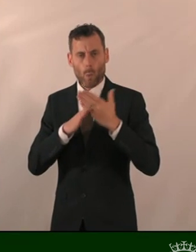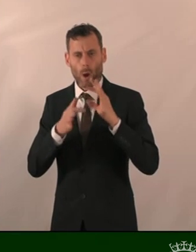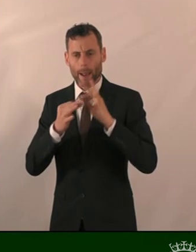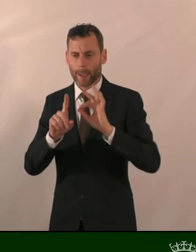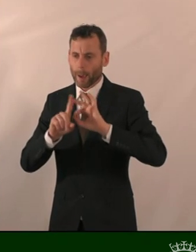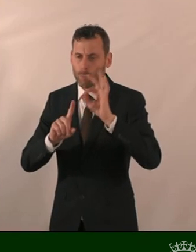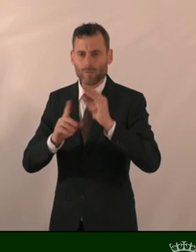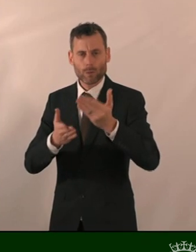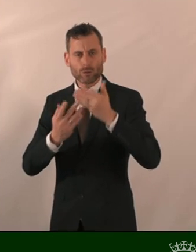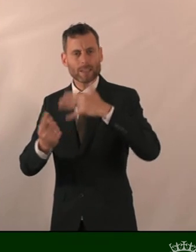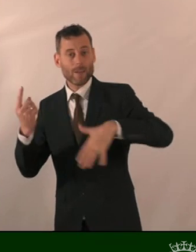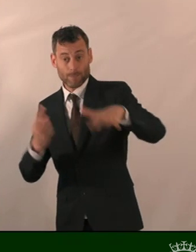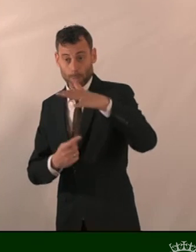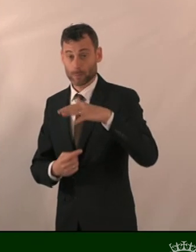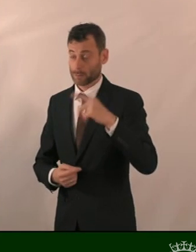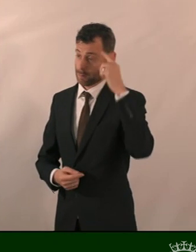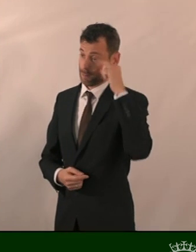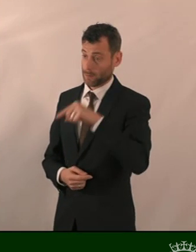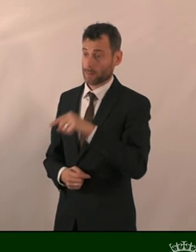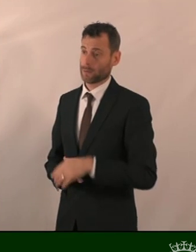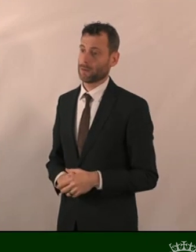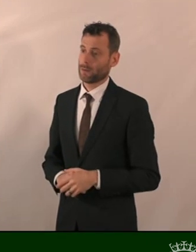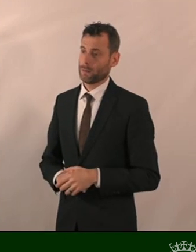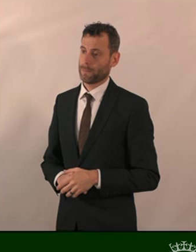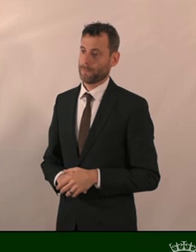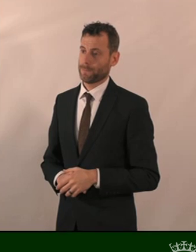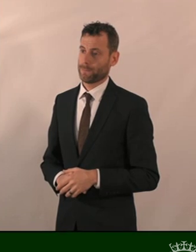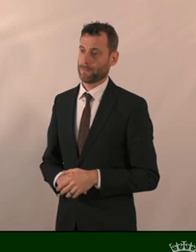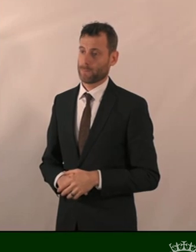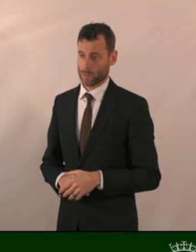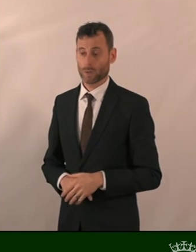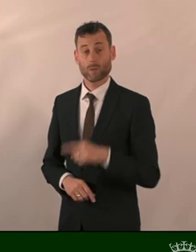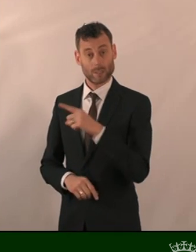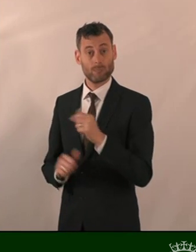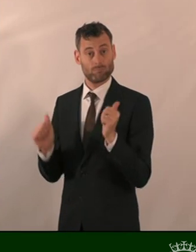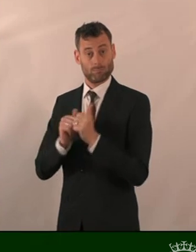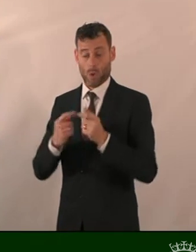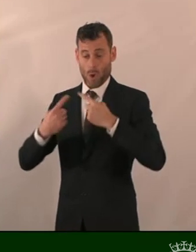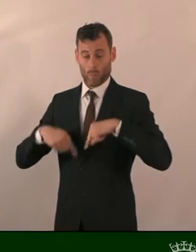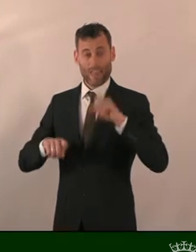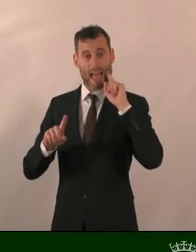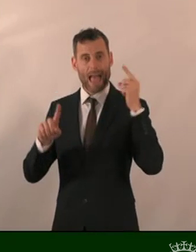Will he join me in commending the Conservative-led Solihull Borough Council for its commitment to be carbon neutral by 2030?